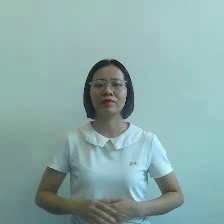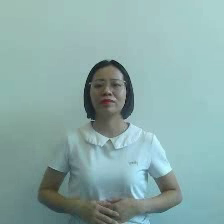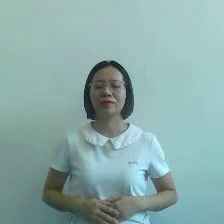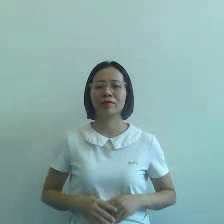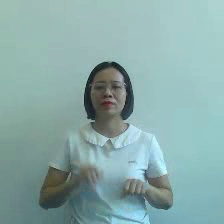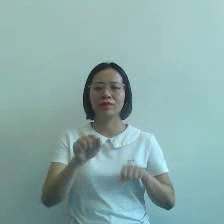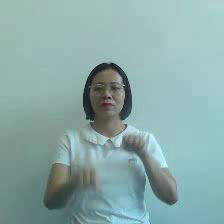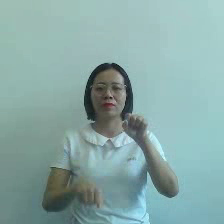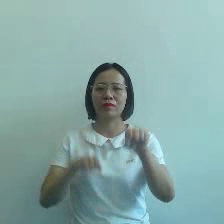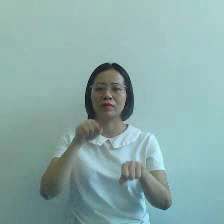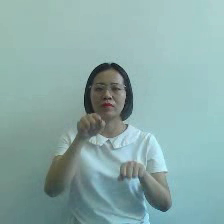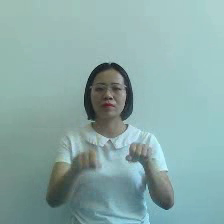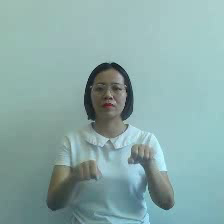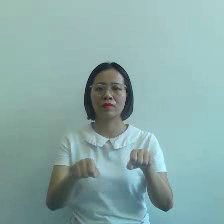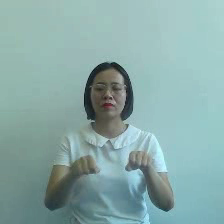Xe đạp